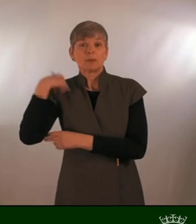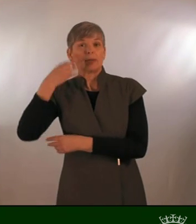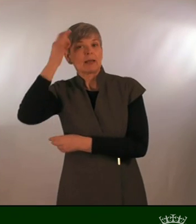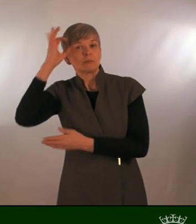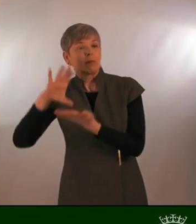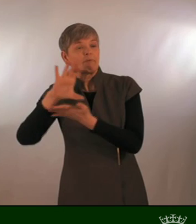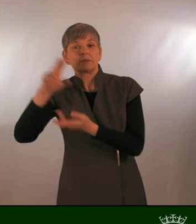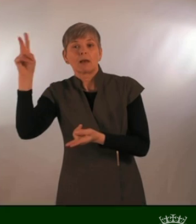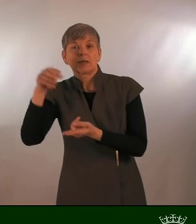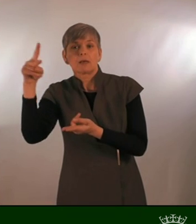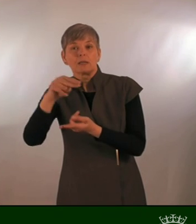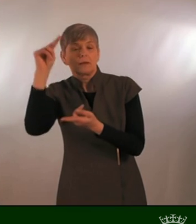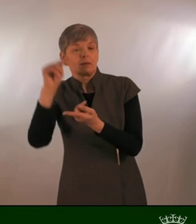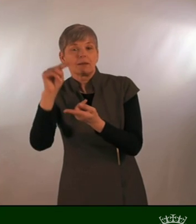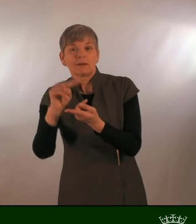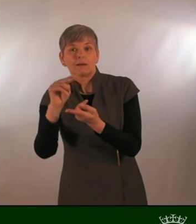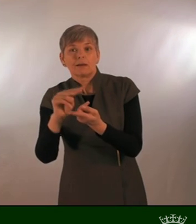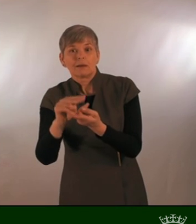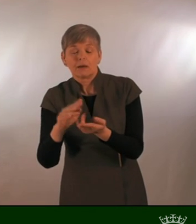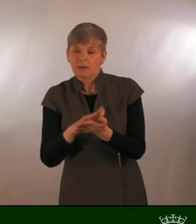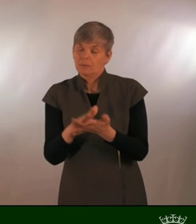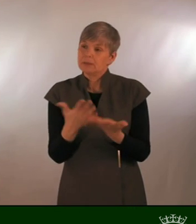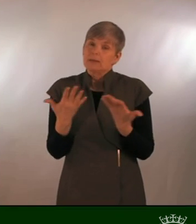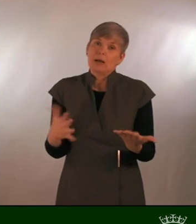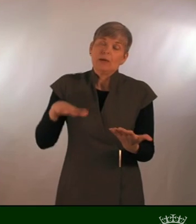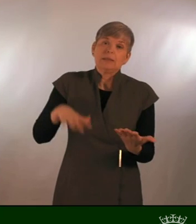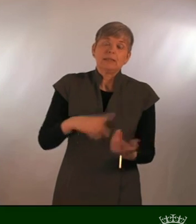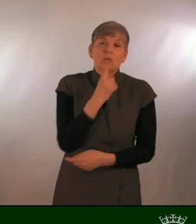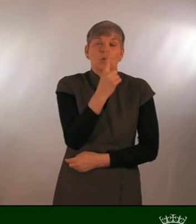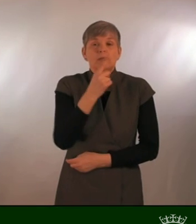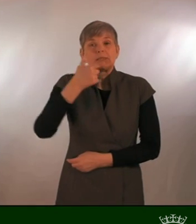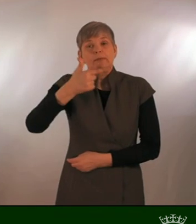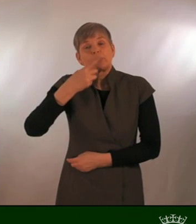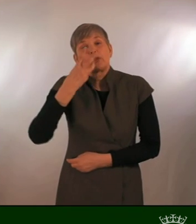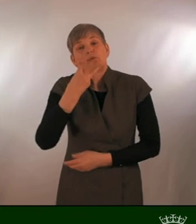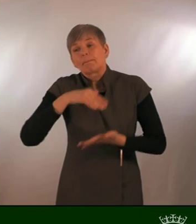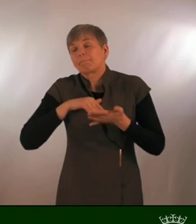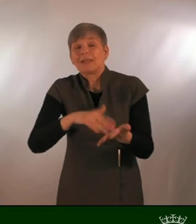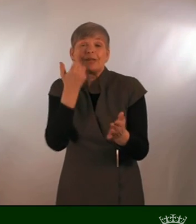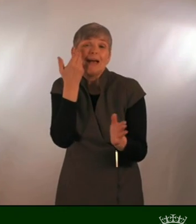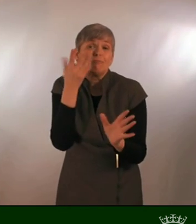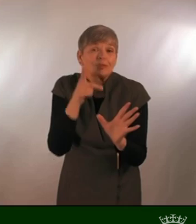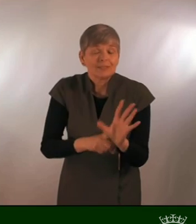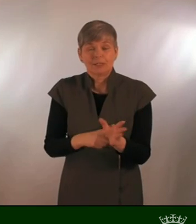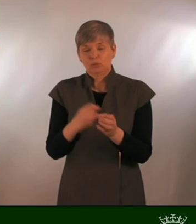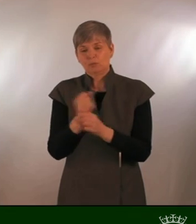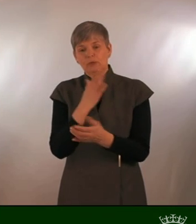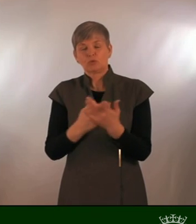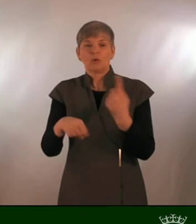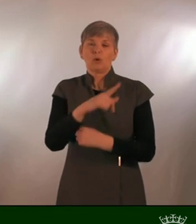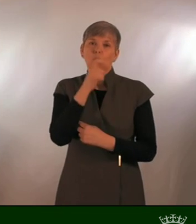Will the Prime Minister commit to the extra £173 million that is needed every year to ensure that survivors get the support they so